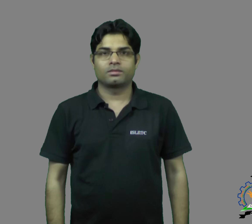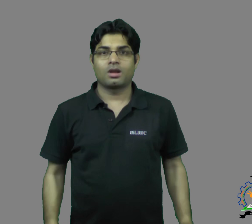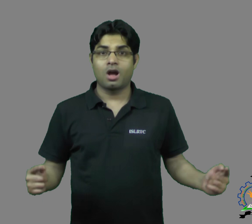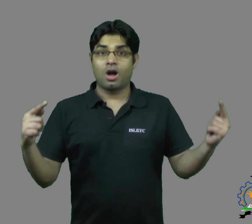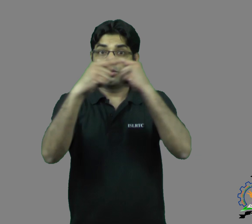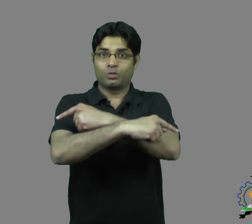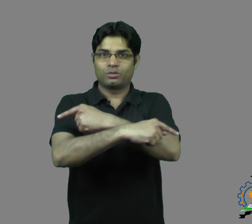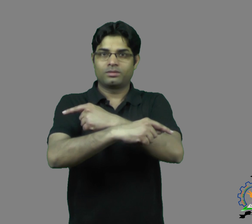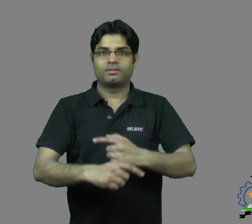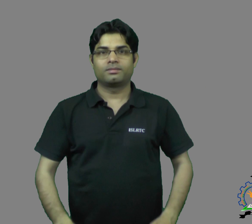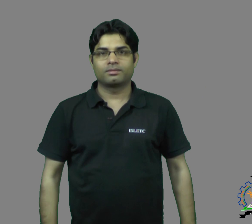Opposition